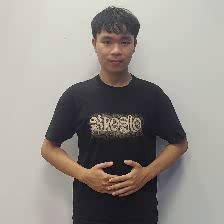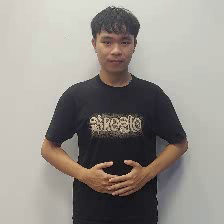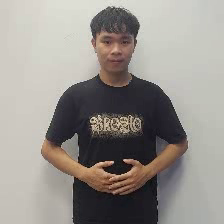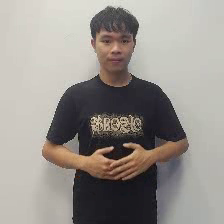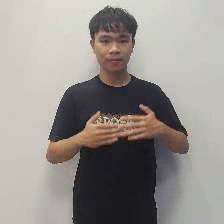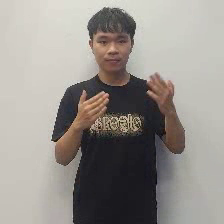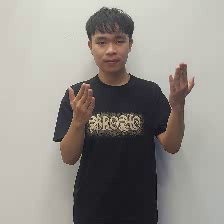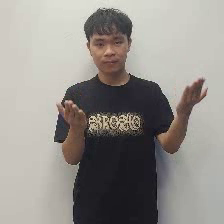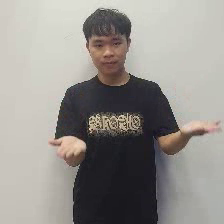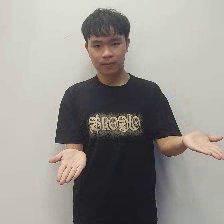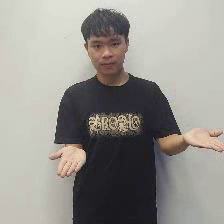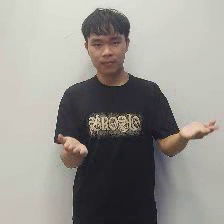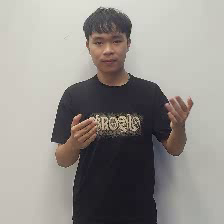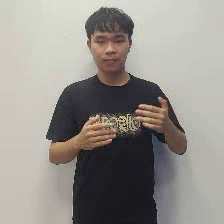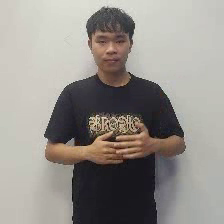Hôm nay